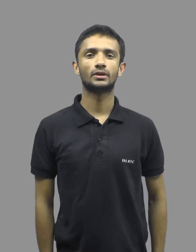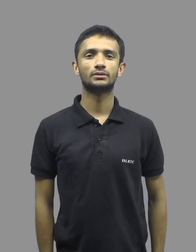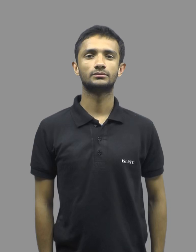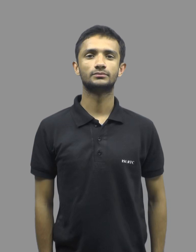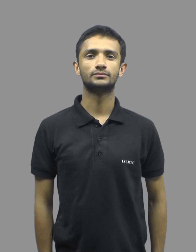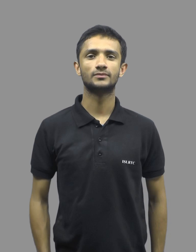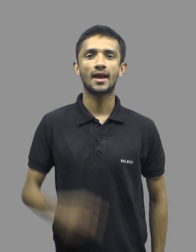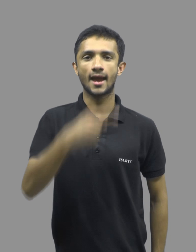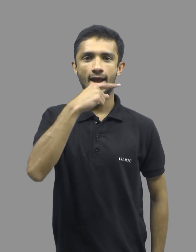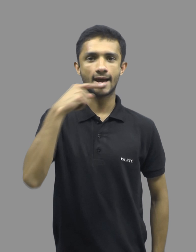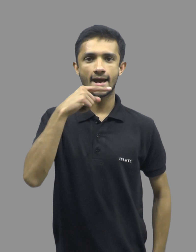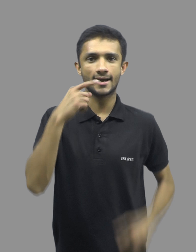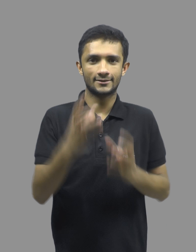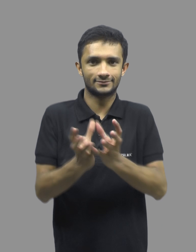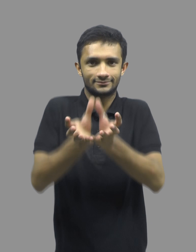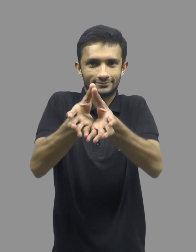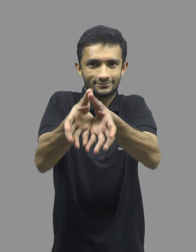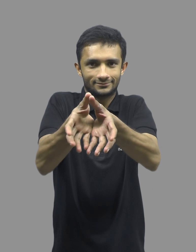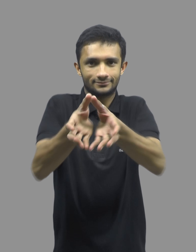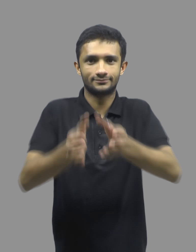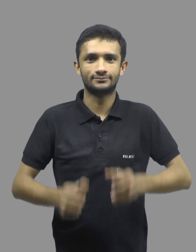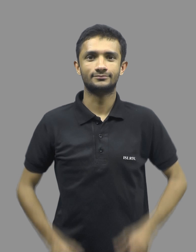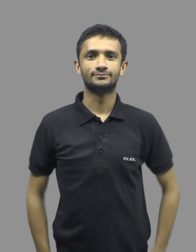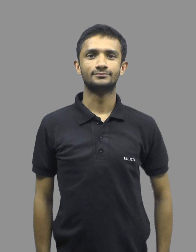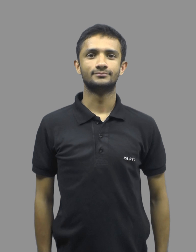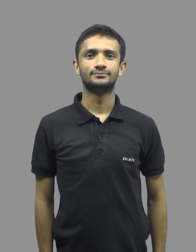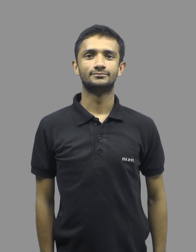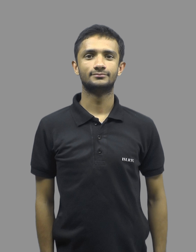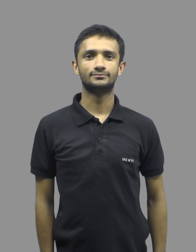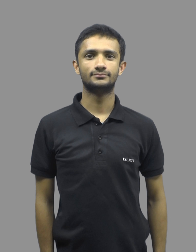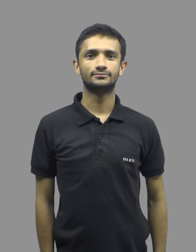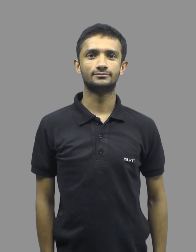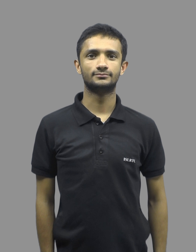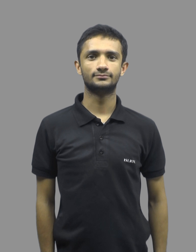Copper